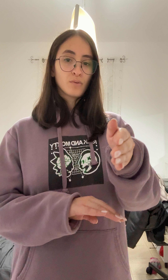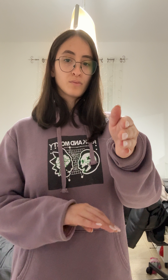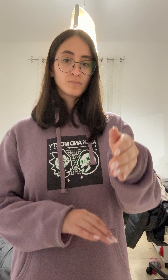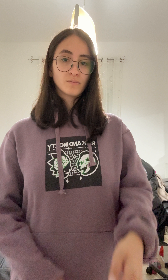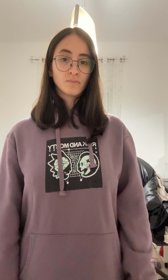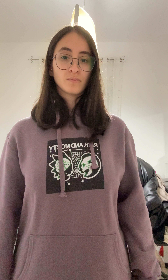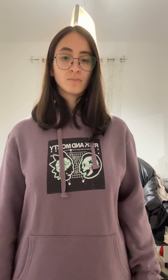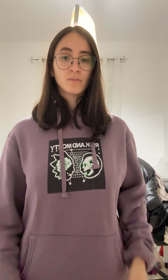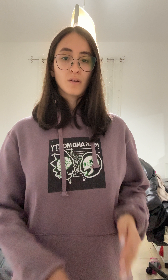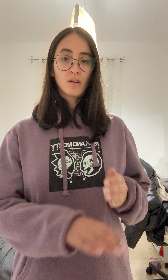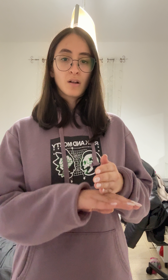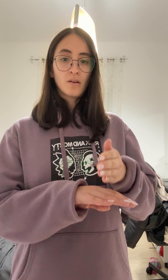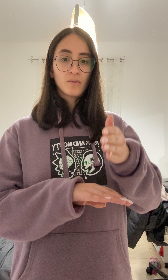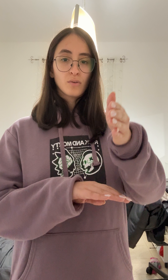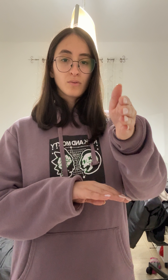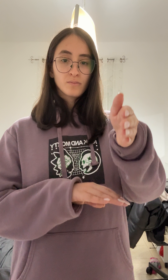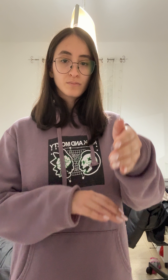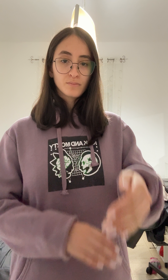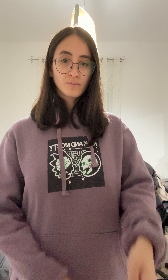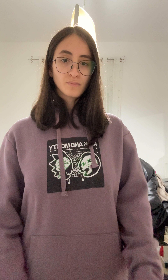לבוא